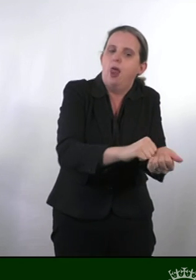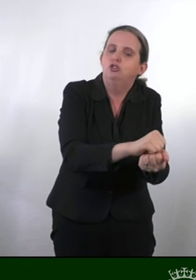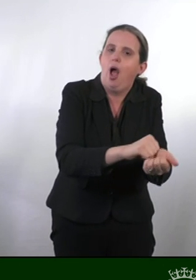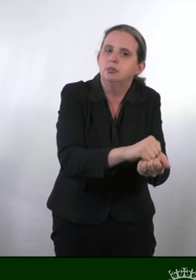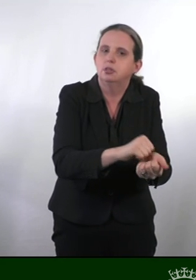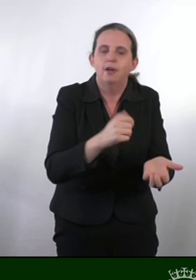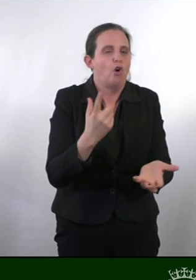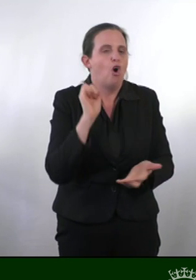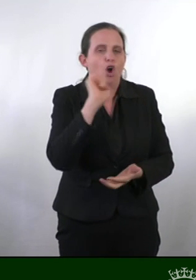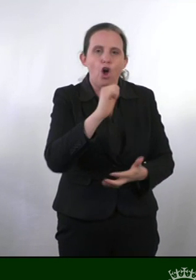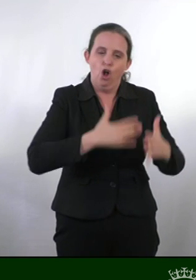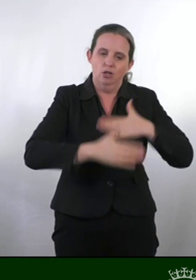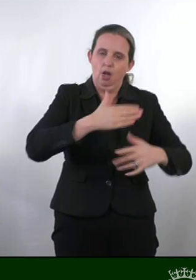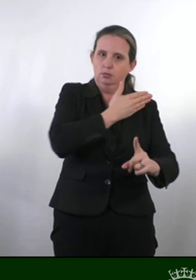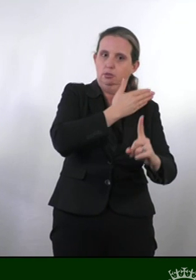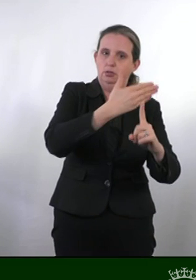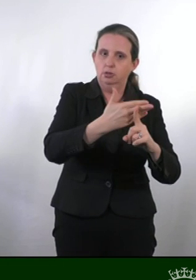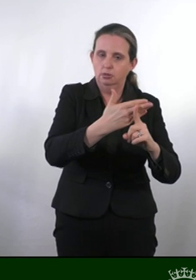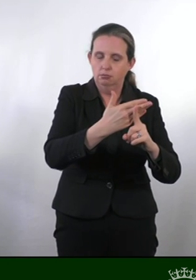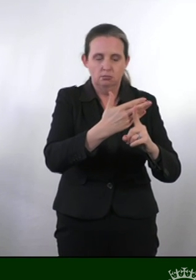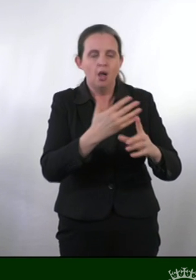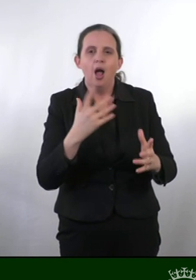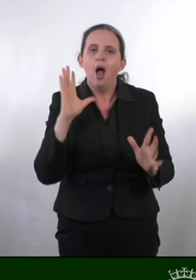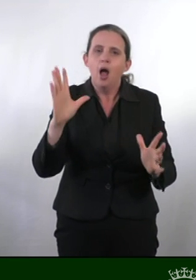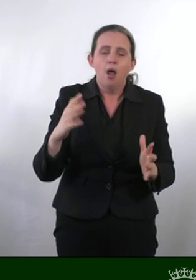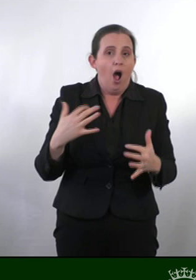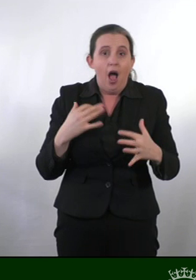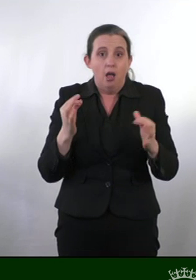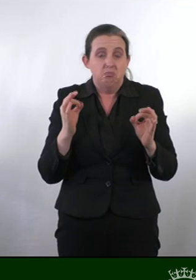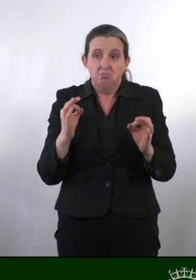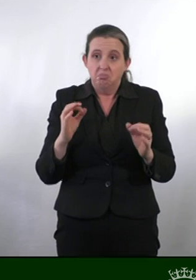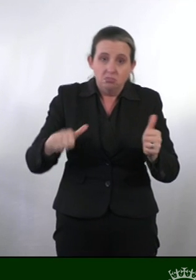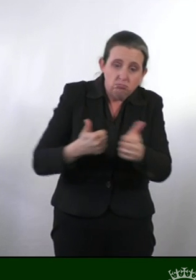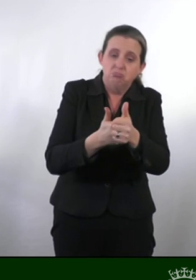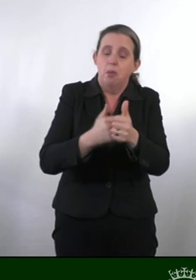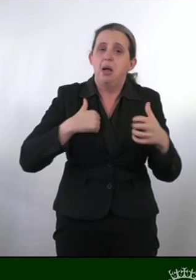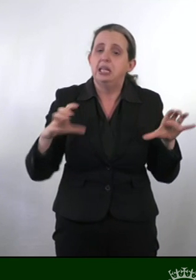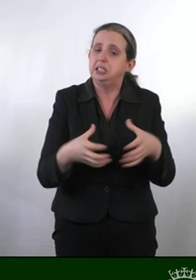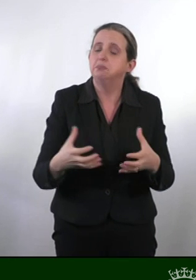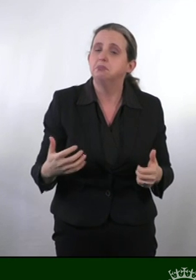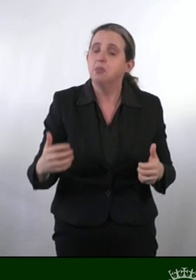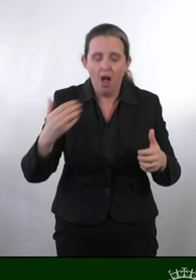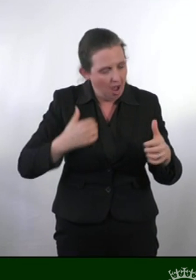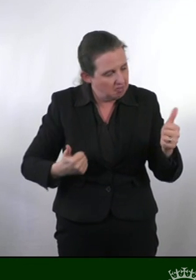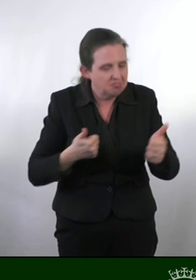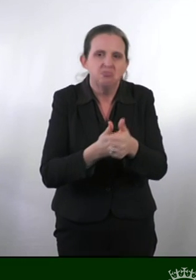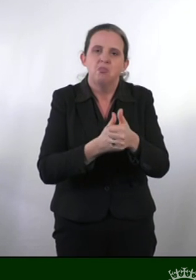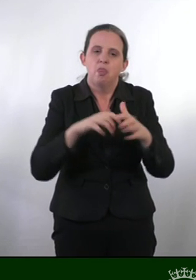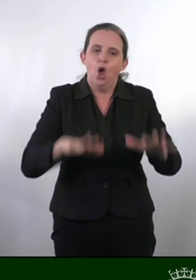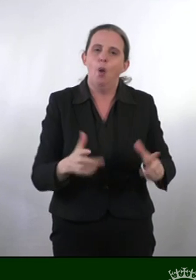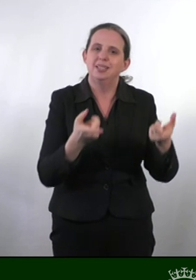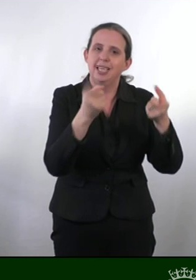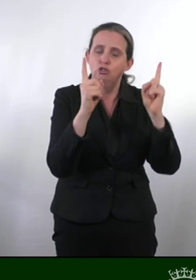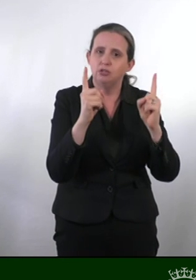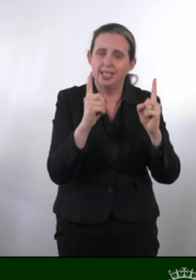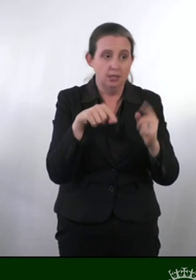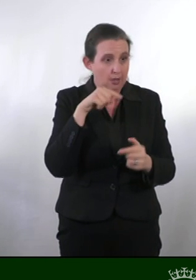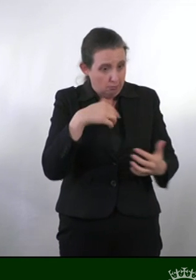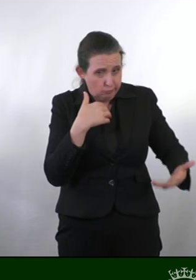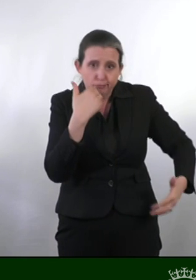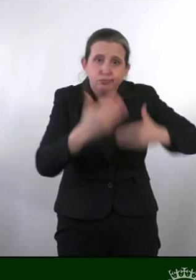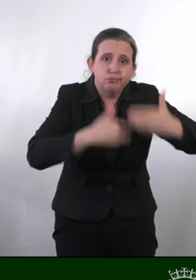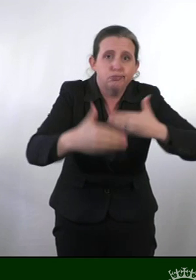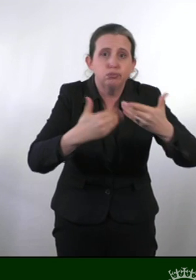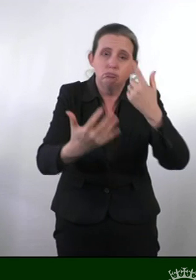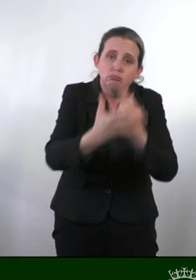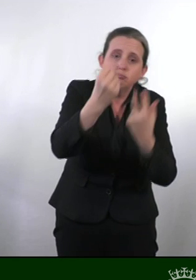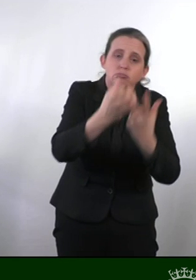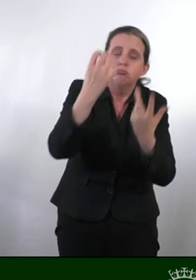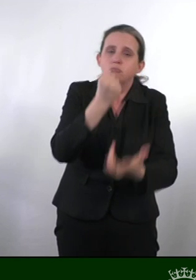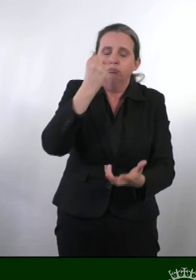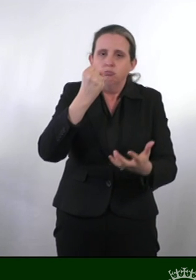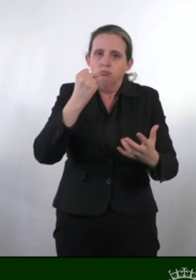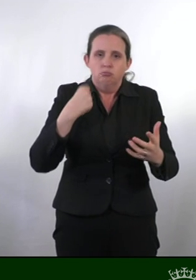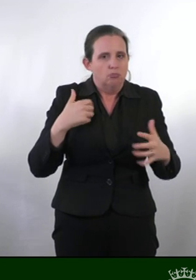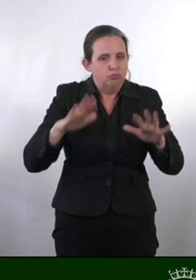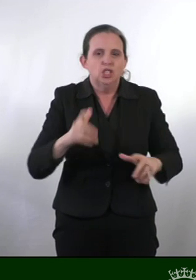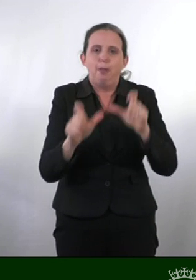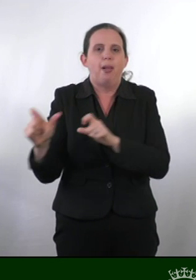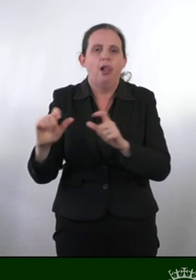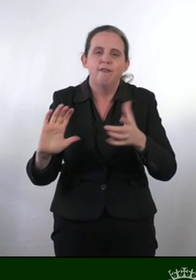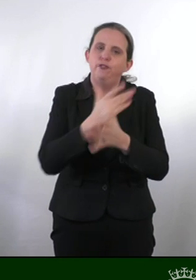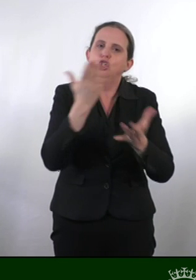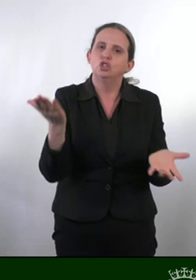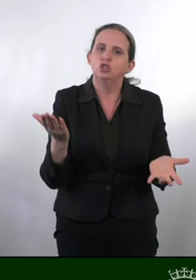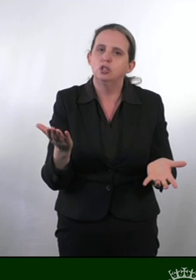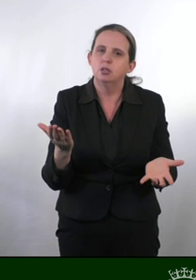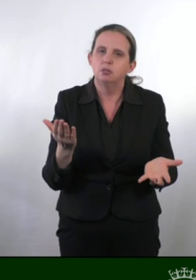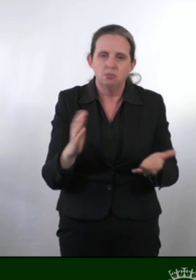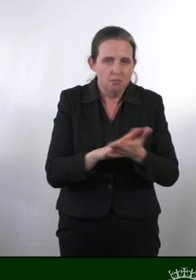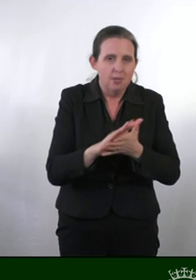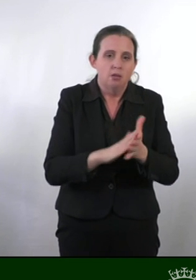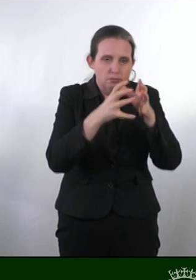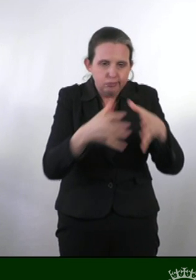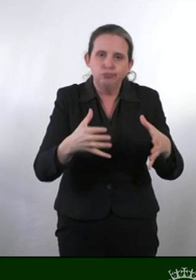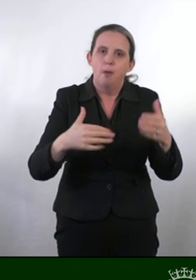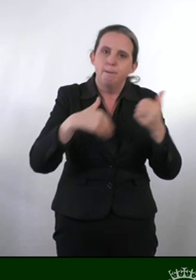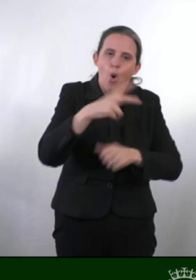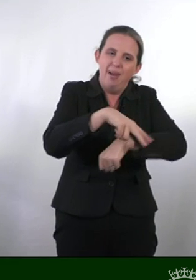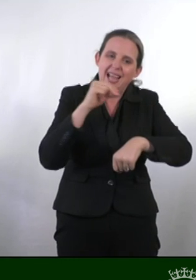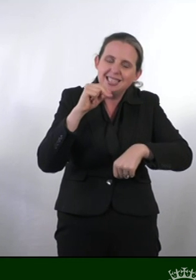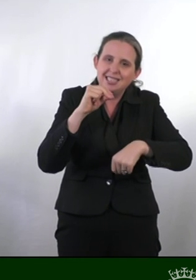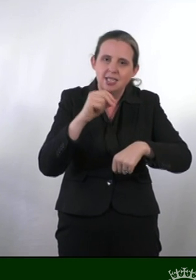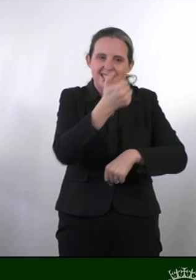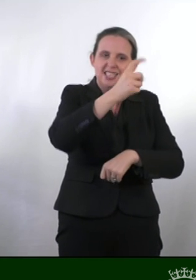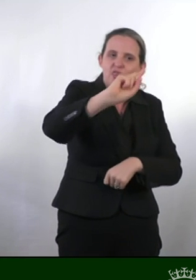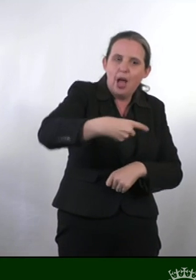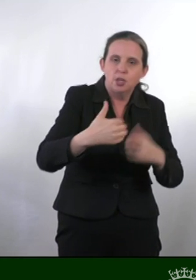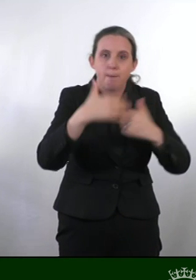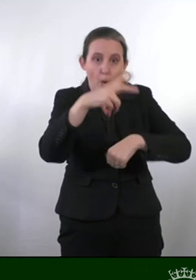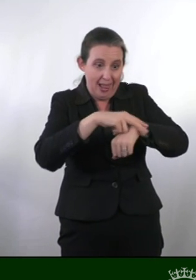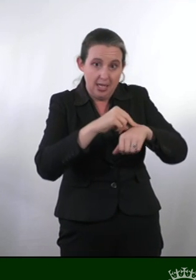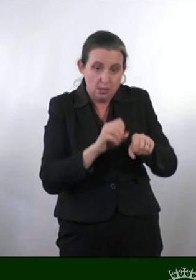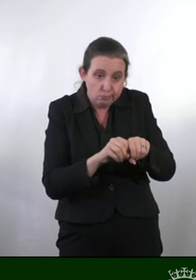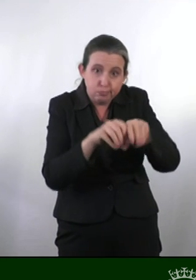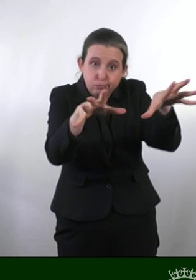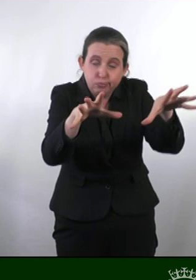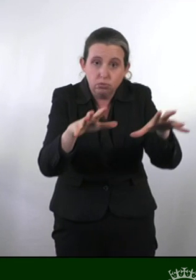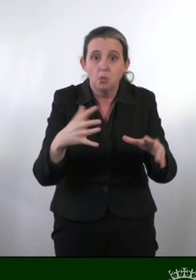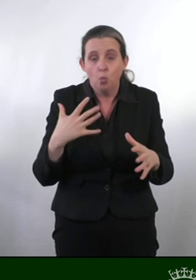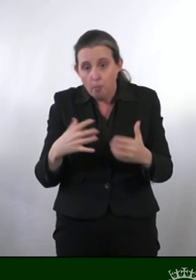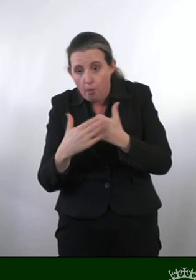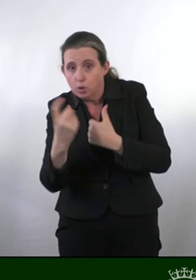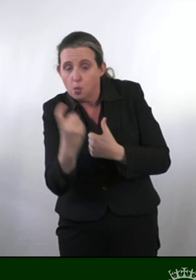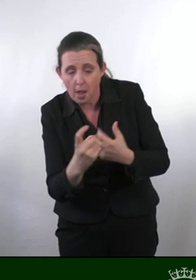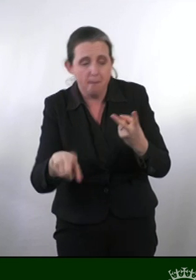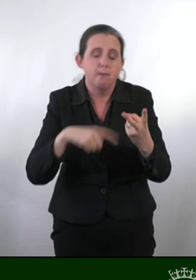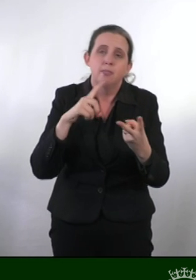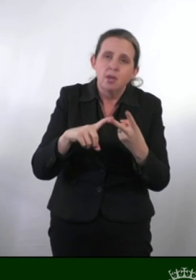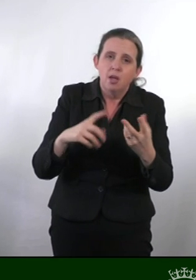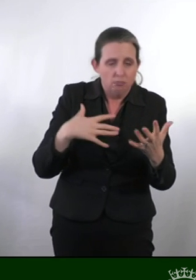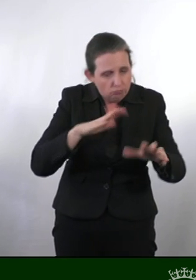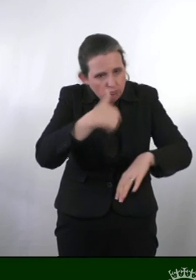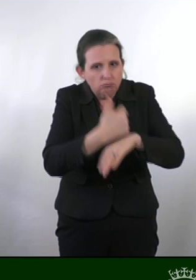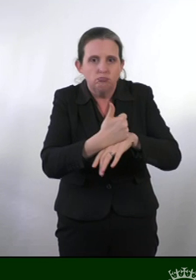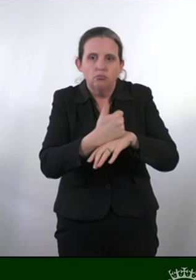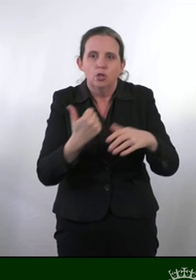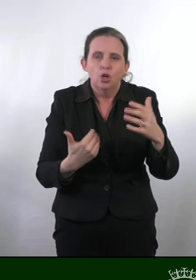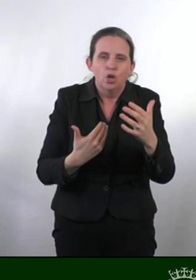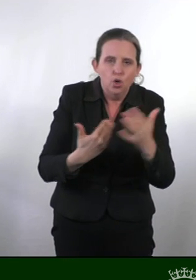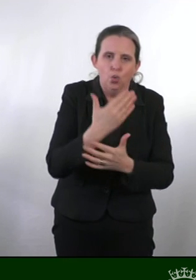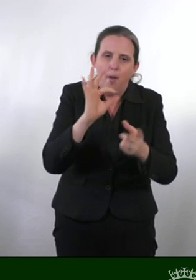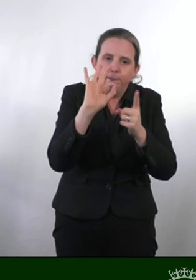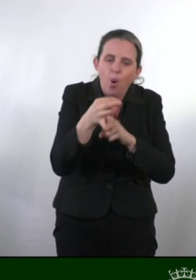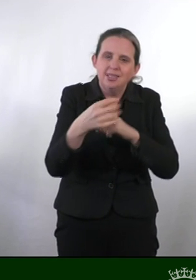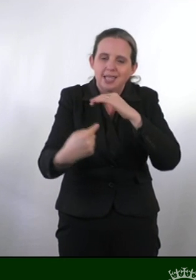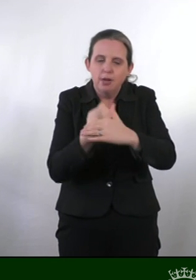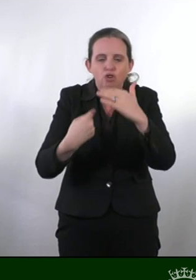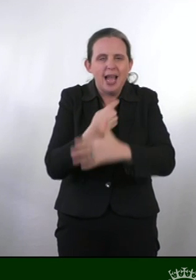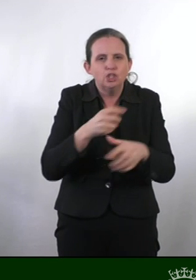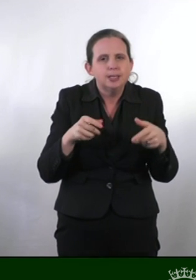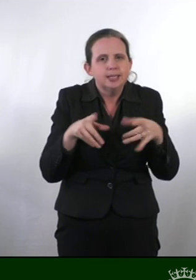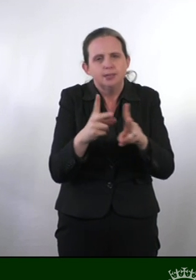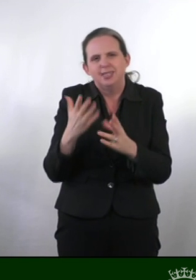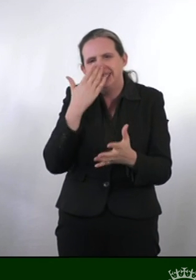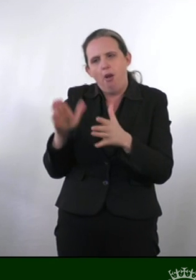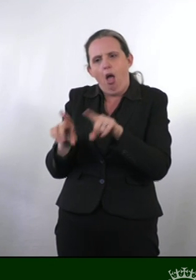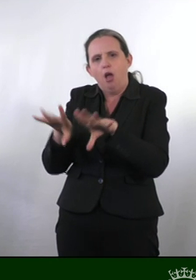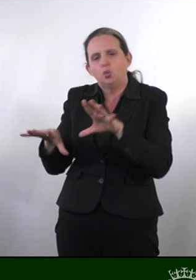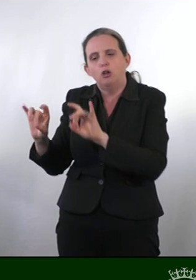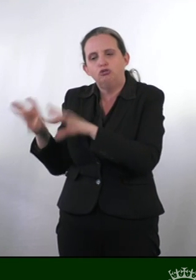Frankly, I make no apology for sticking up for and standing by a Home Secretary who, as I said just now, is getting on with delivering on the people’s priorities : putting, already, 6,000 of the 20,000 more police out on the streets to fight crime and instituting, in the teeth of very considerable resistance, a new Australian-style points-based immigration system.